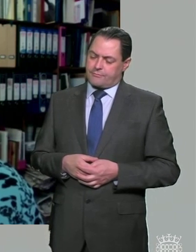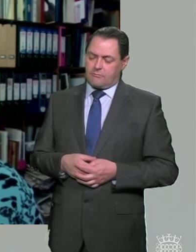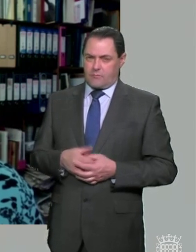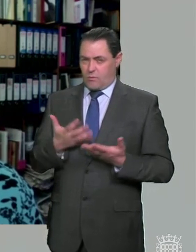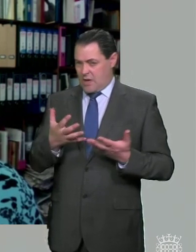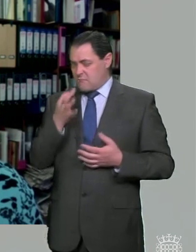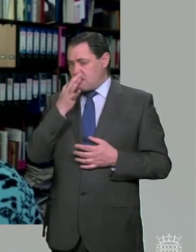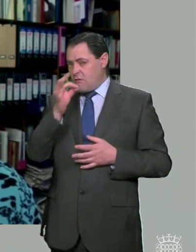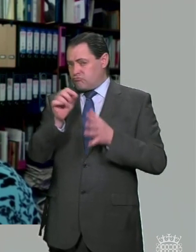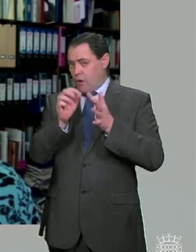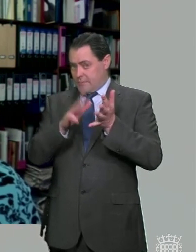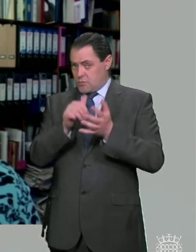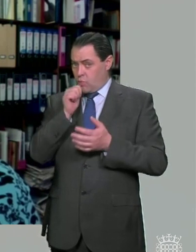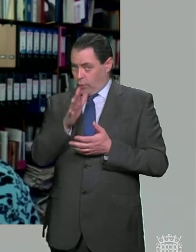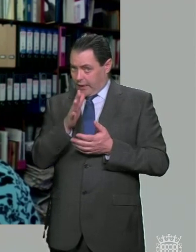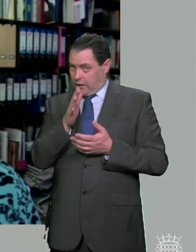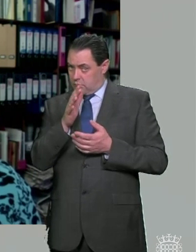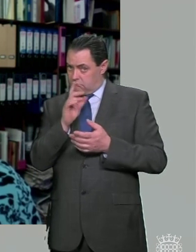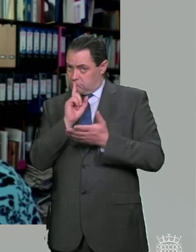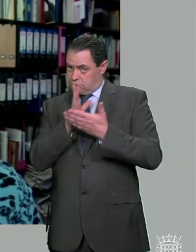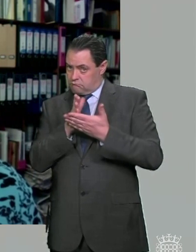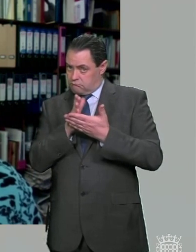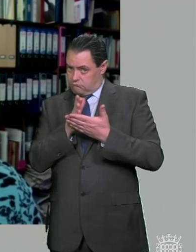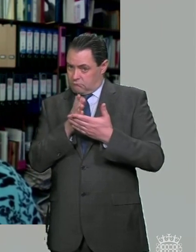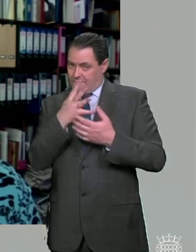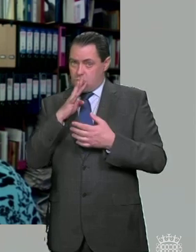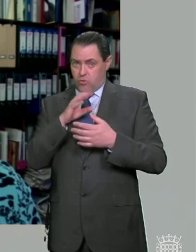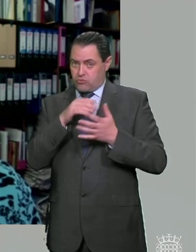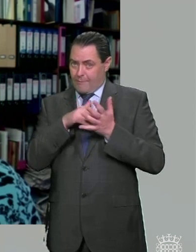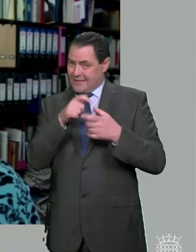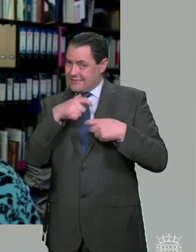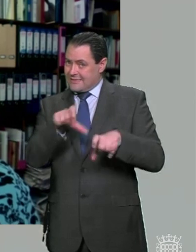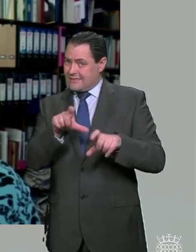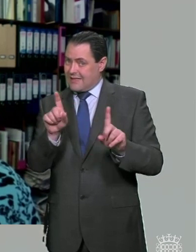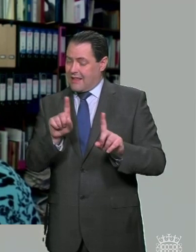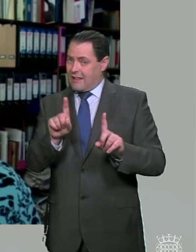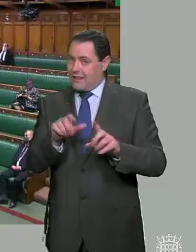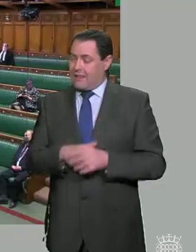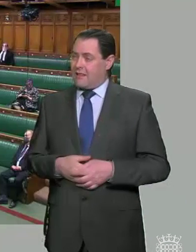Will the Prime Minister now reassure the House that he will honour that commitment?